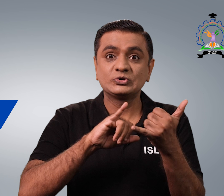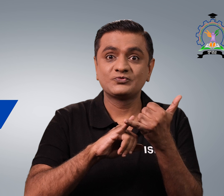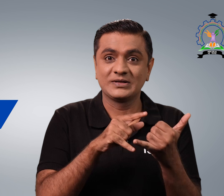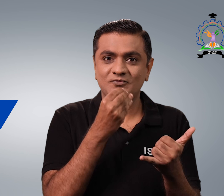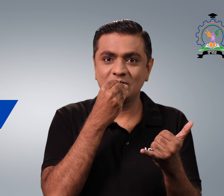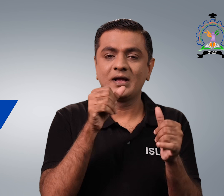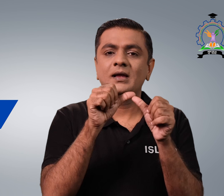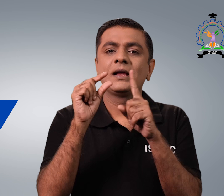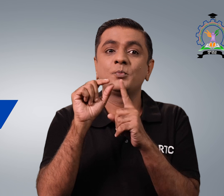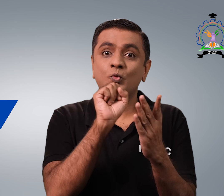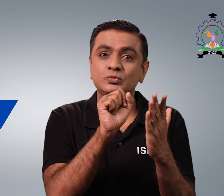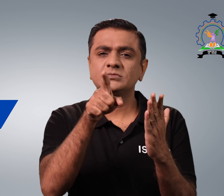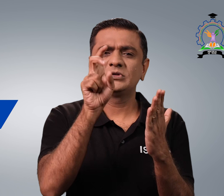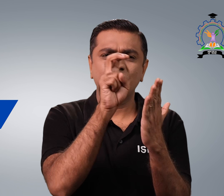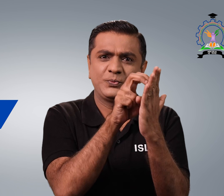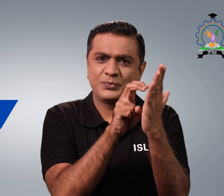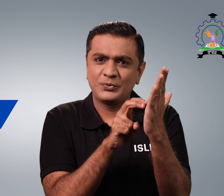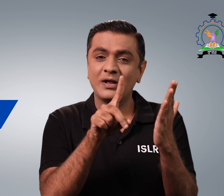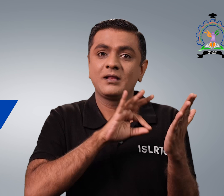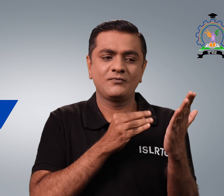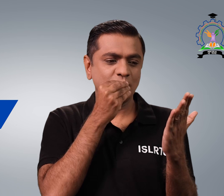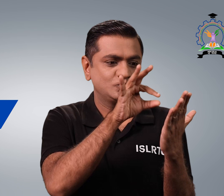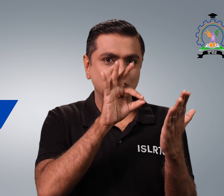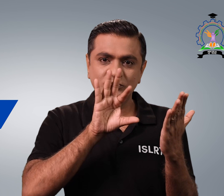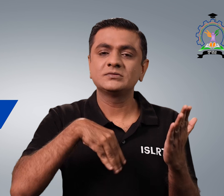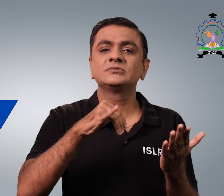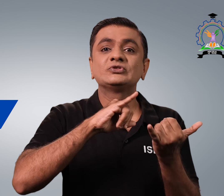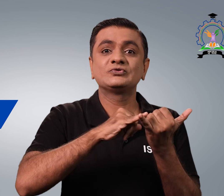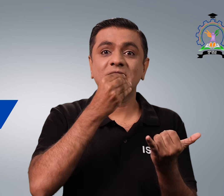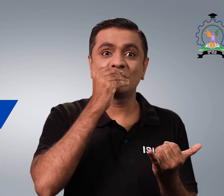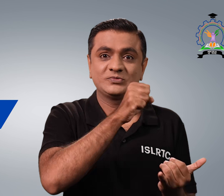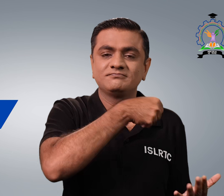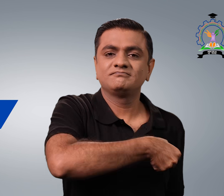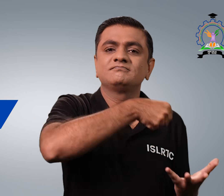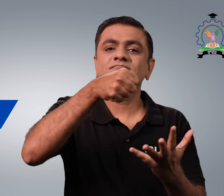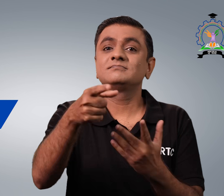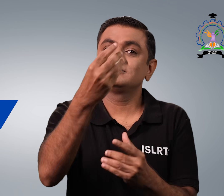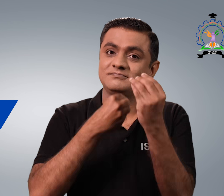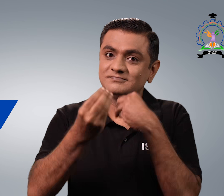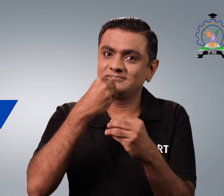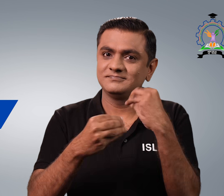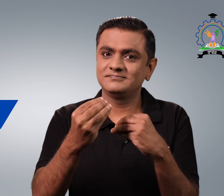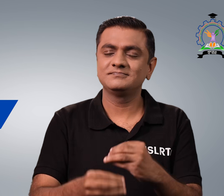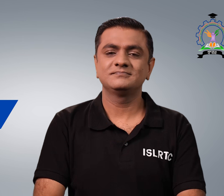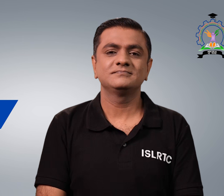Swiggy is a food delivery app where you can order food of your choice online.